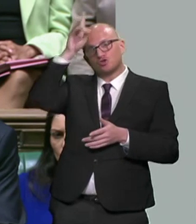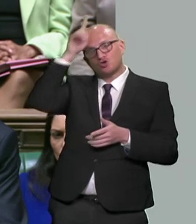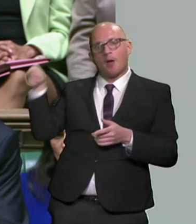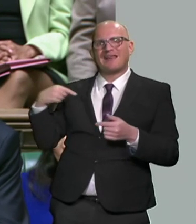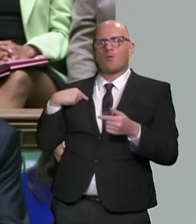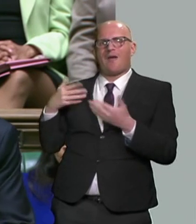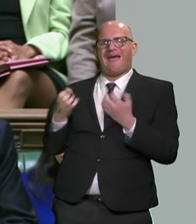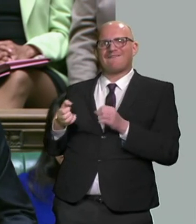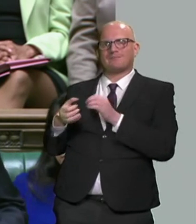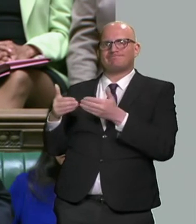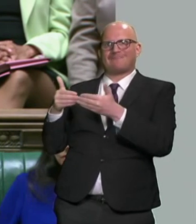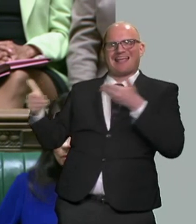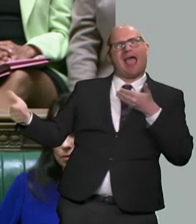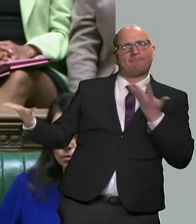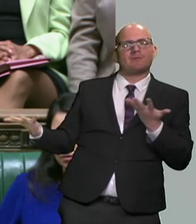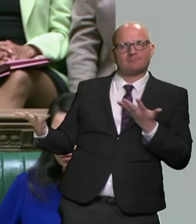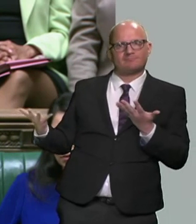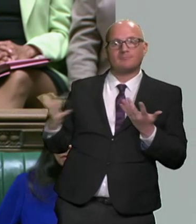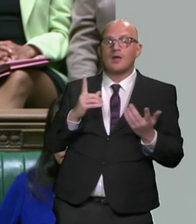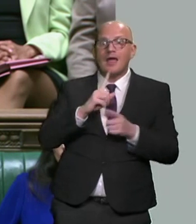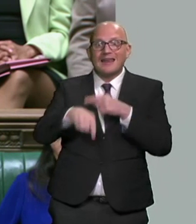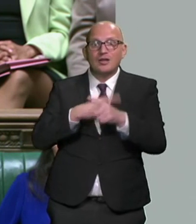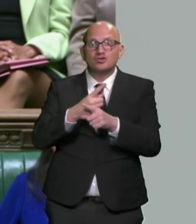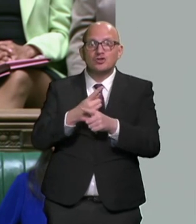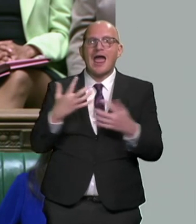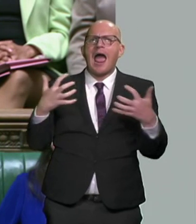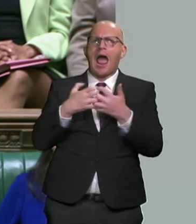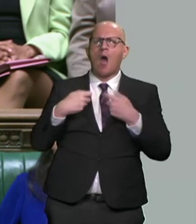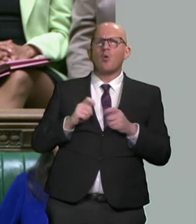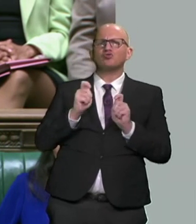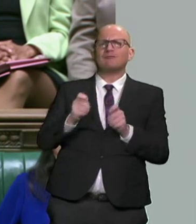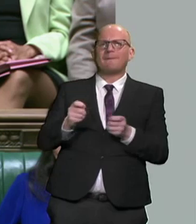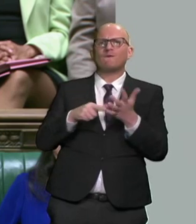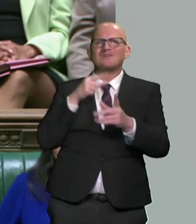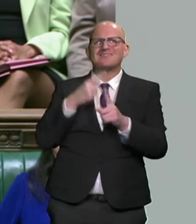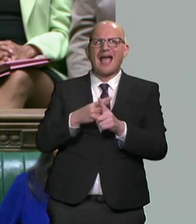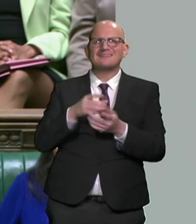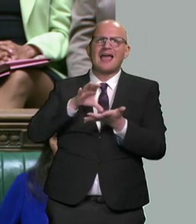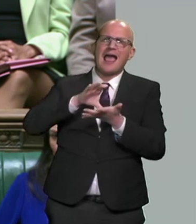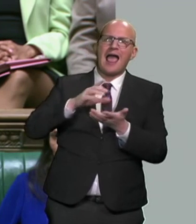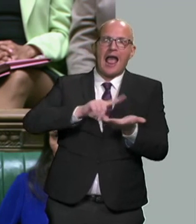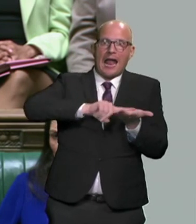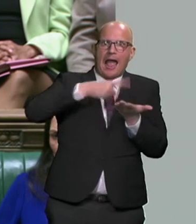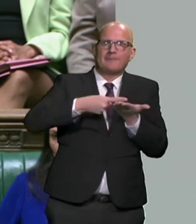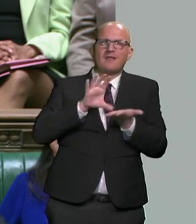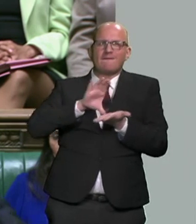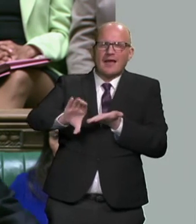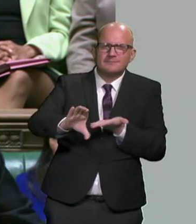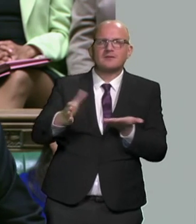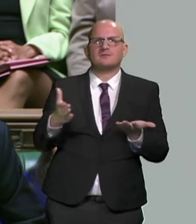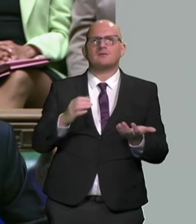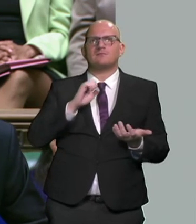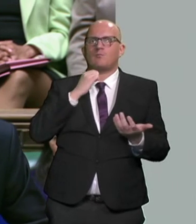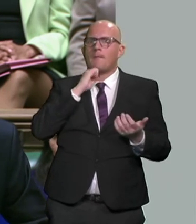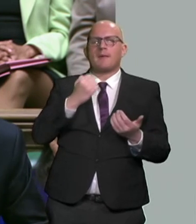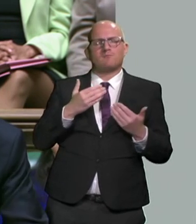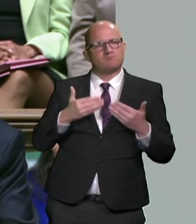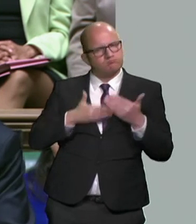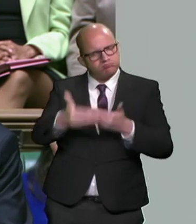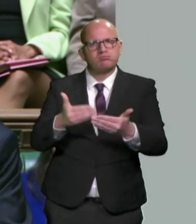Once the super deduction ends next year, our overall tax treatment for capital investment will be far less generous than that of other advanced economies.